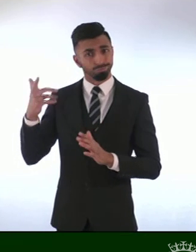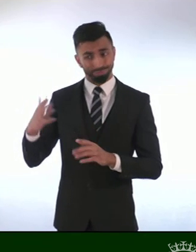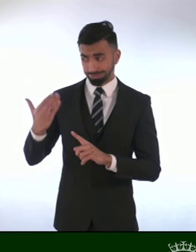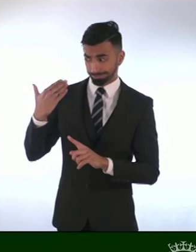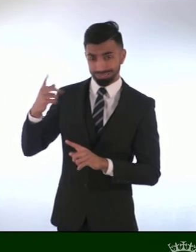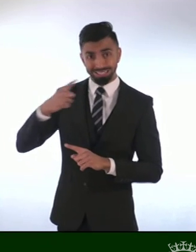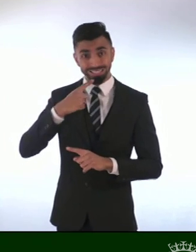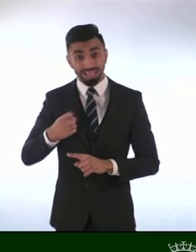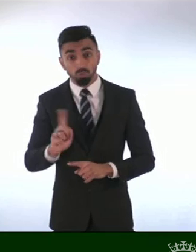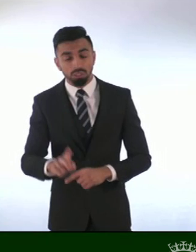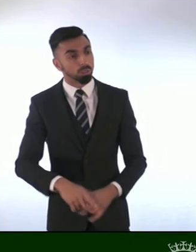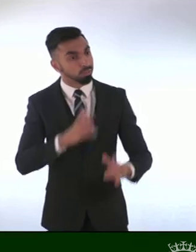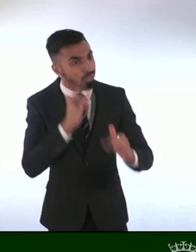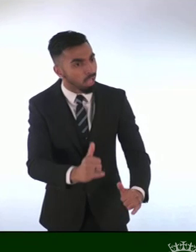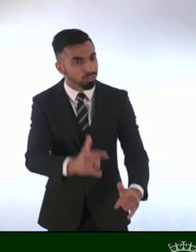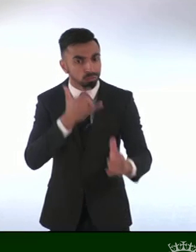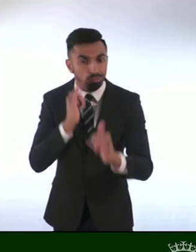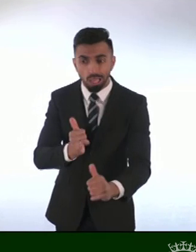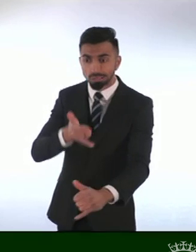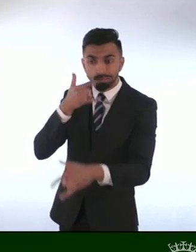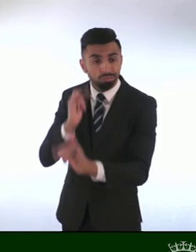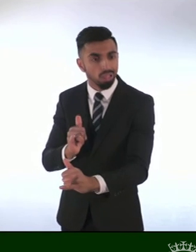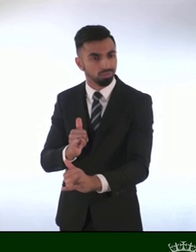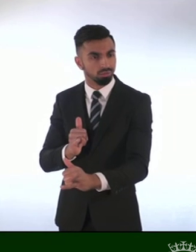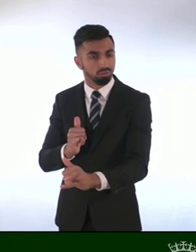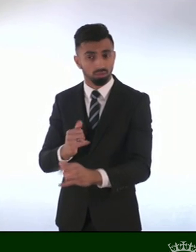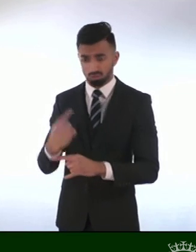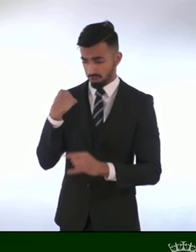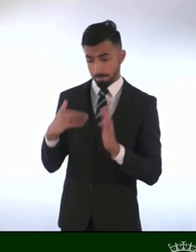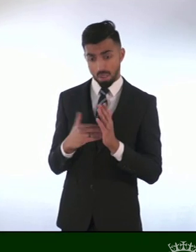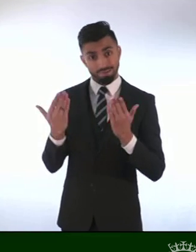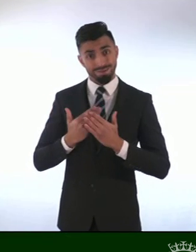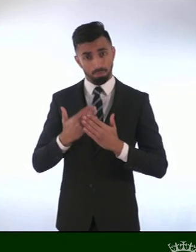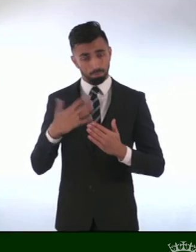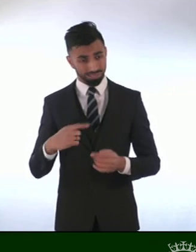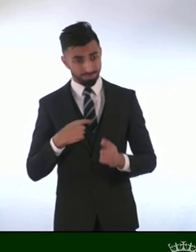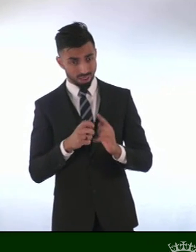When I met the Prime Minister on Monday evening, he assured me that 10,000 tests were going on per day.